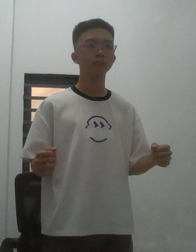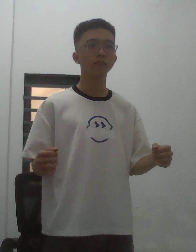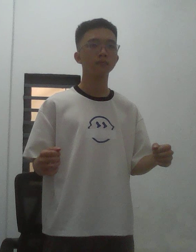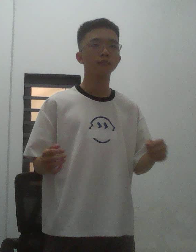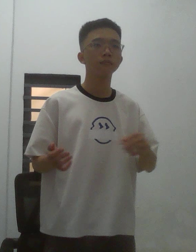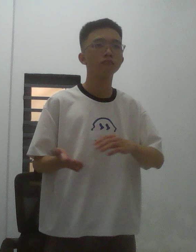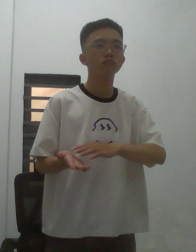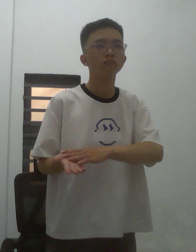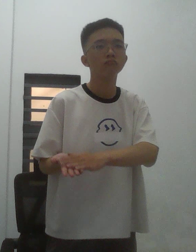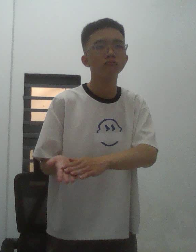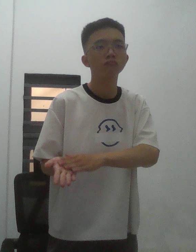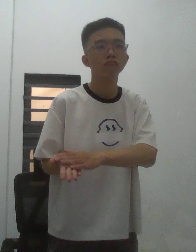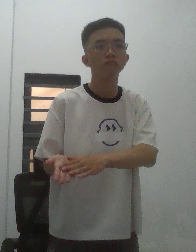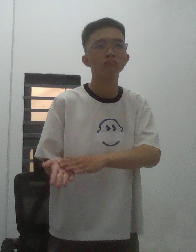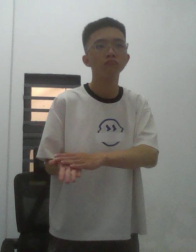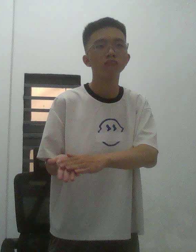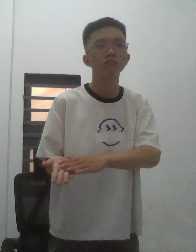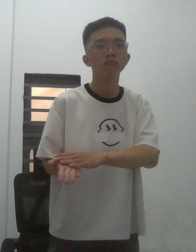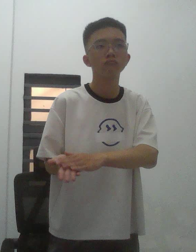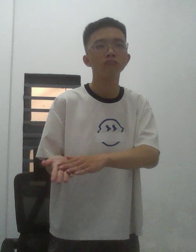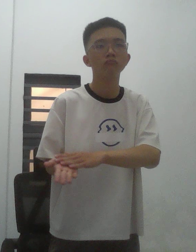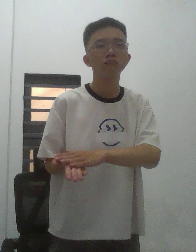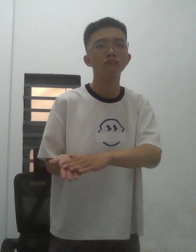xin loi